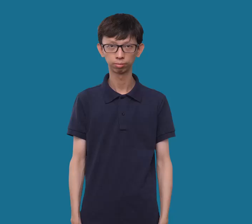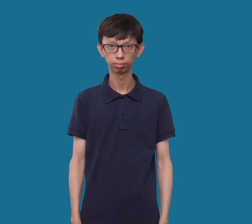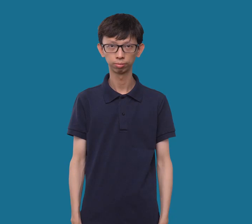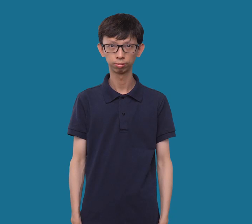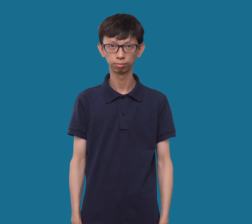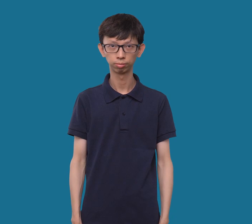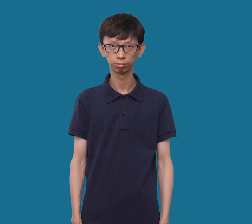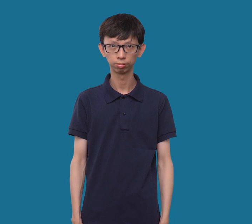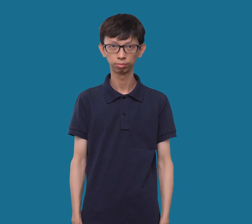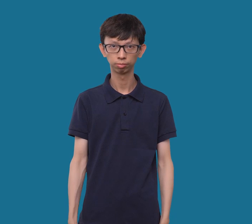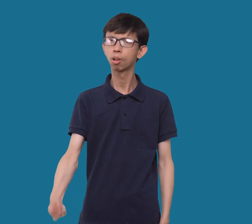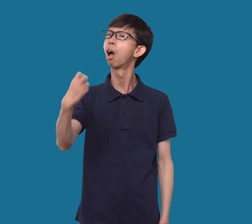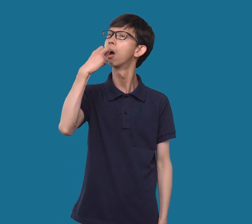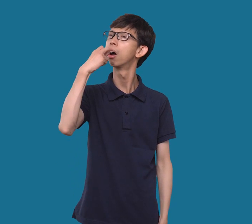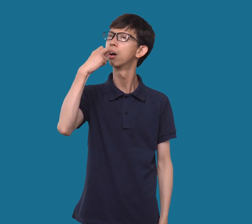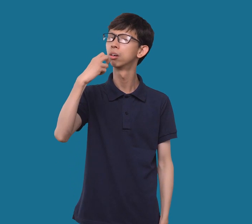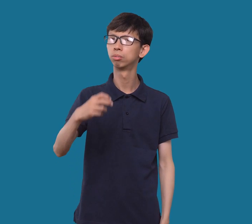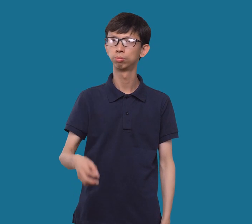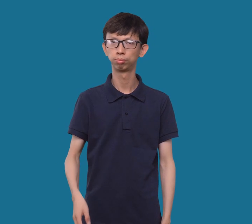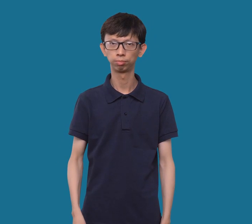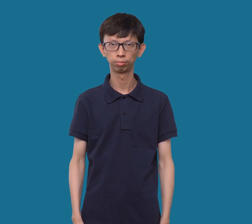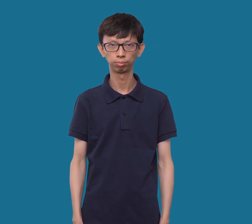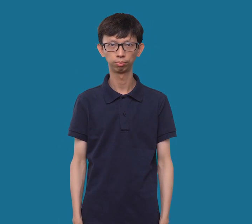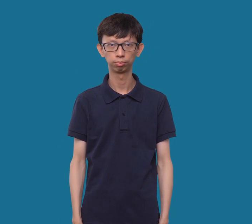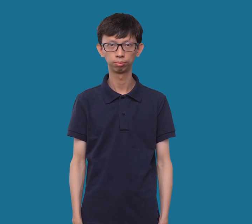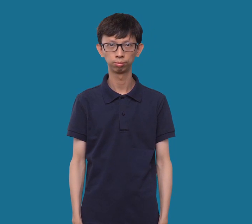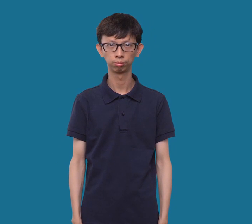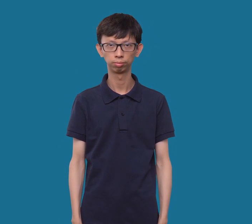nói leo